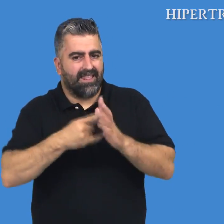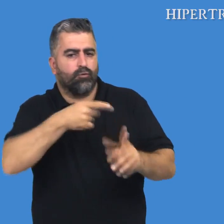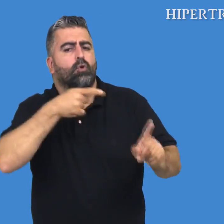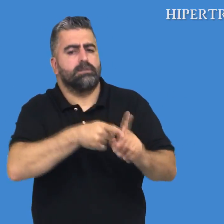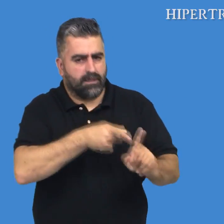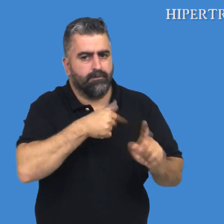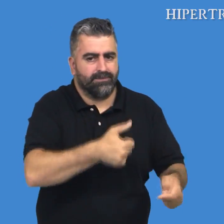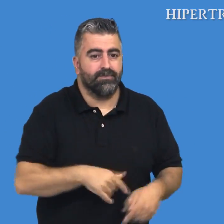usar